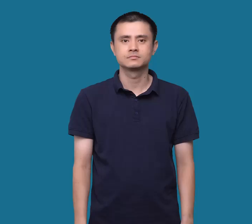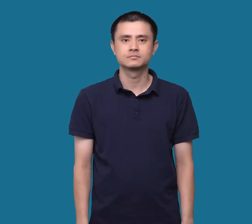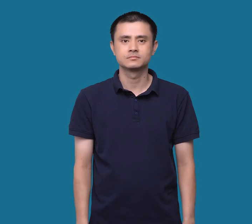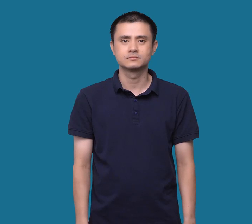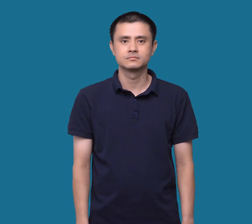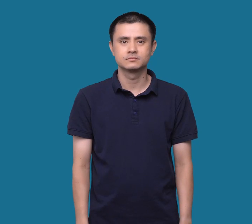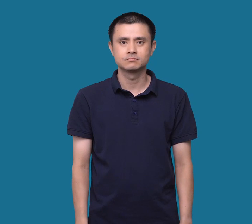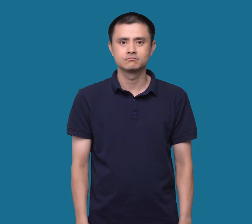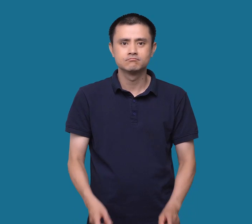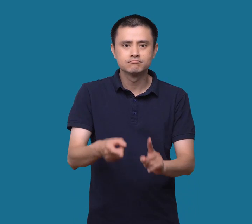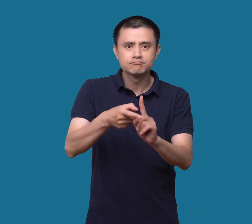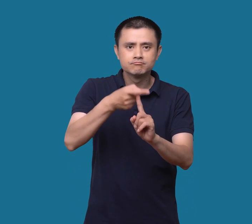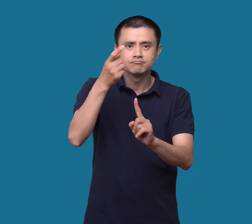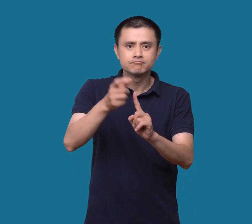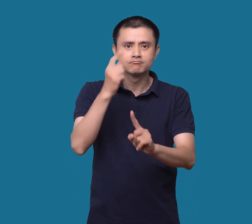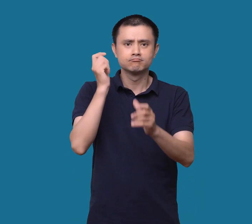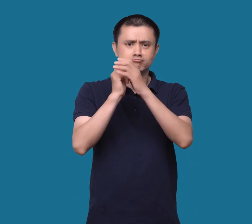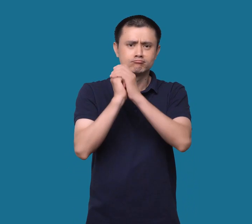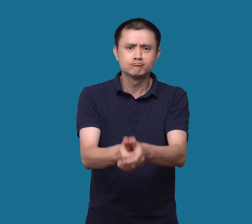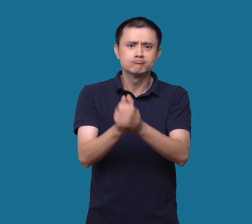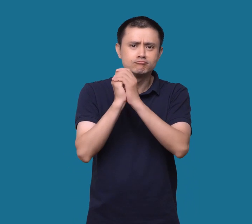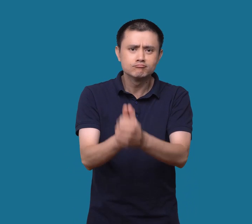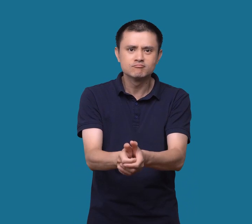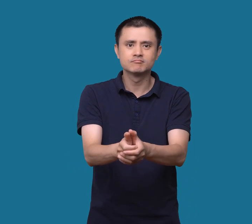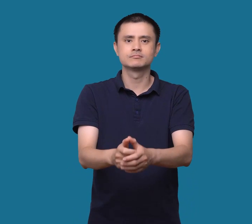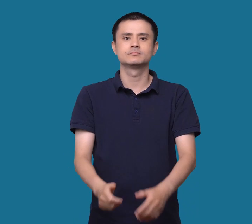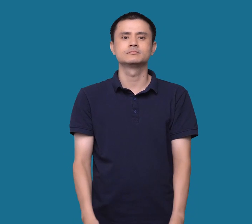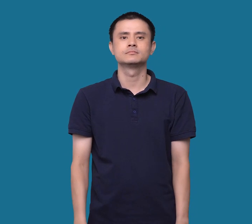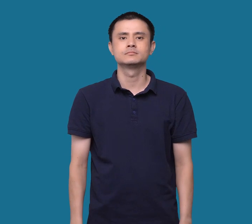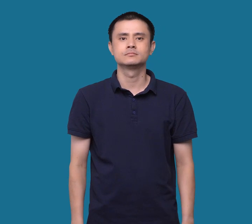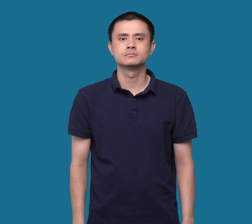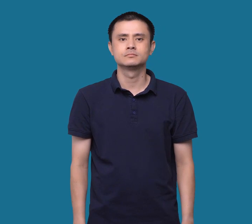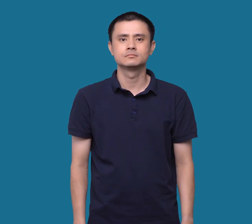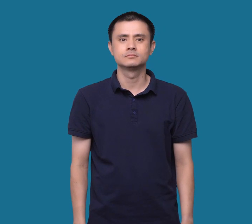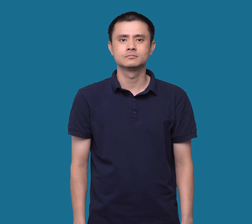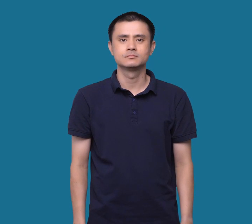tuốt lúa